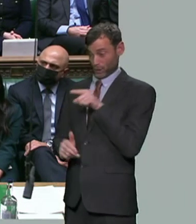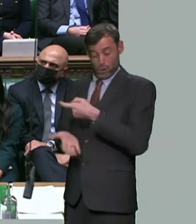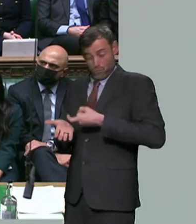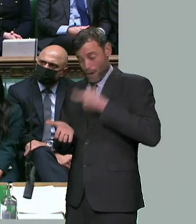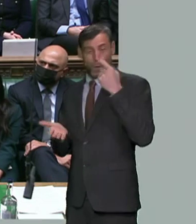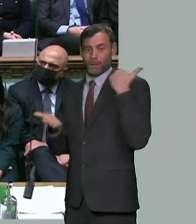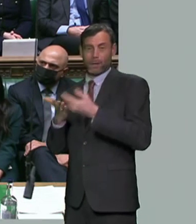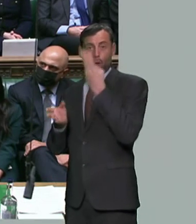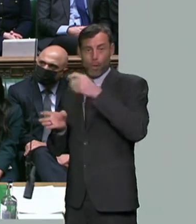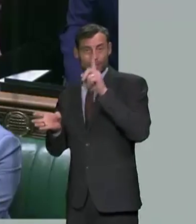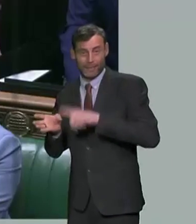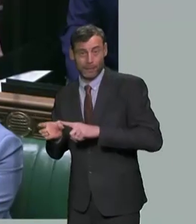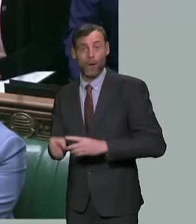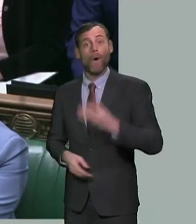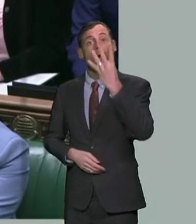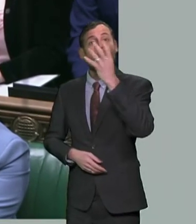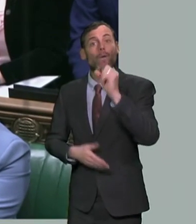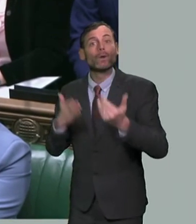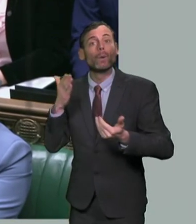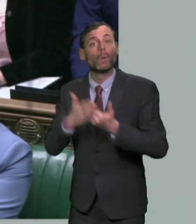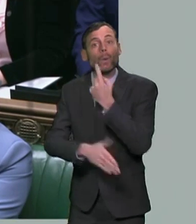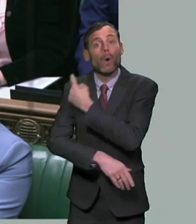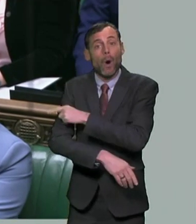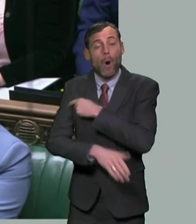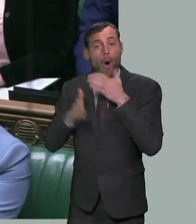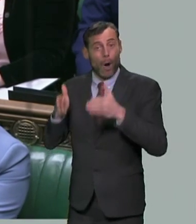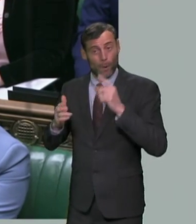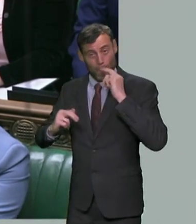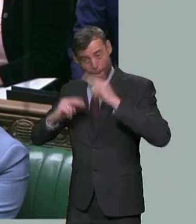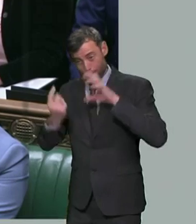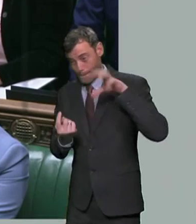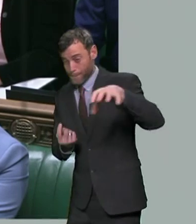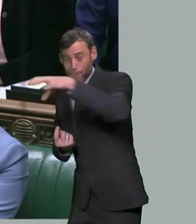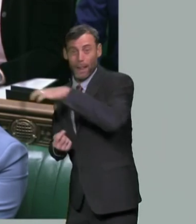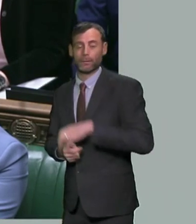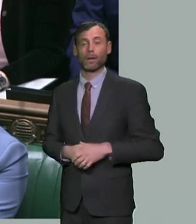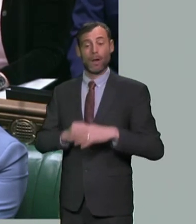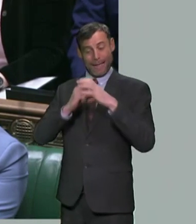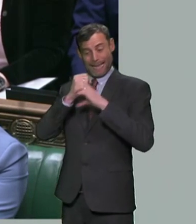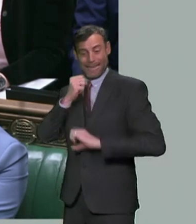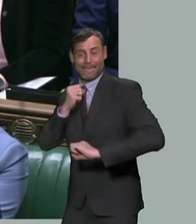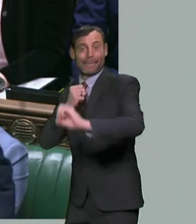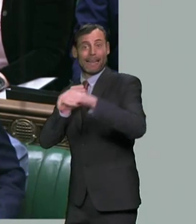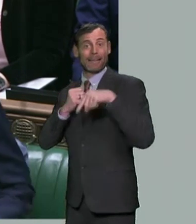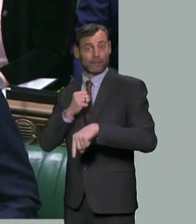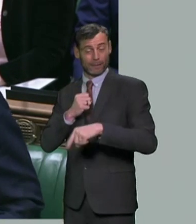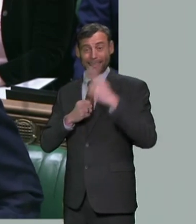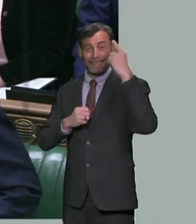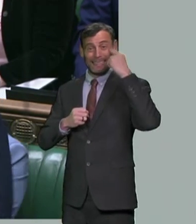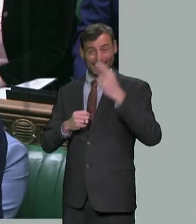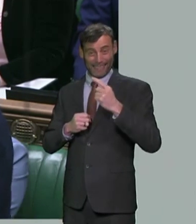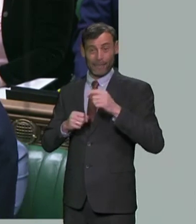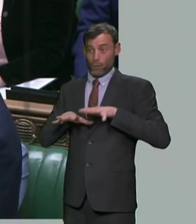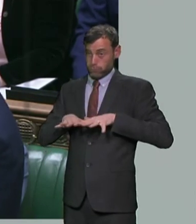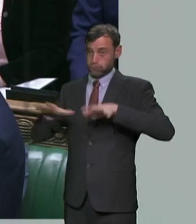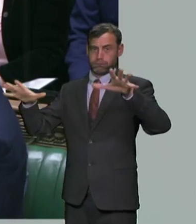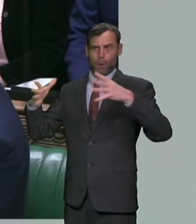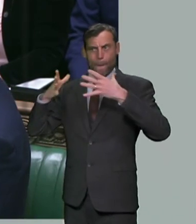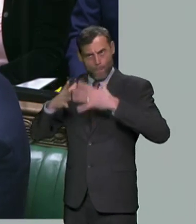We are building 40 new hospitals. Gigabit broadband has gone up from 9% coverage in our country to 65% already.